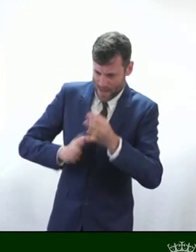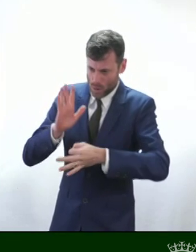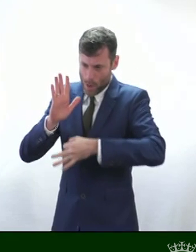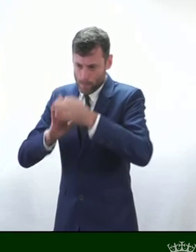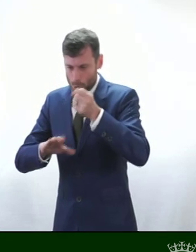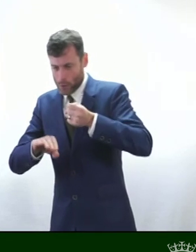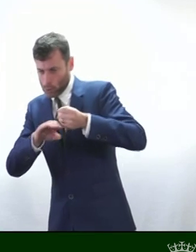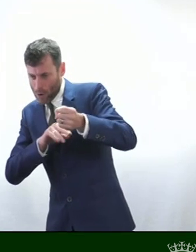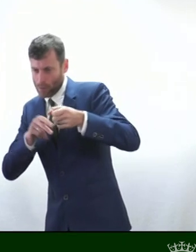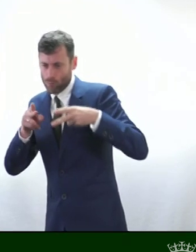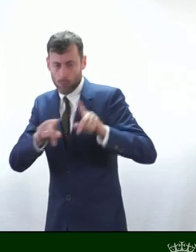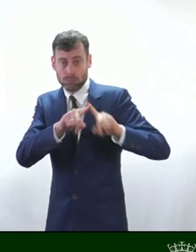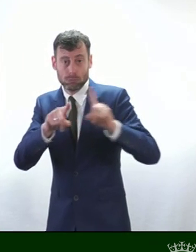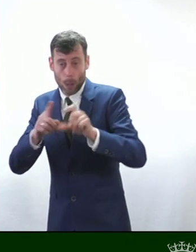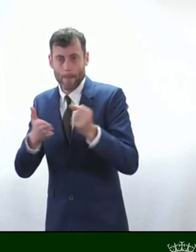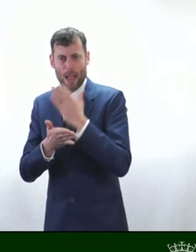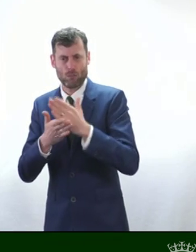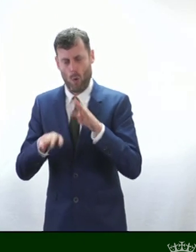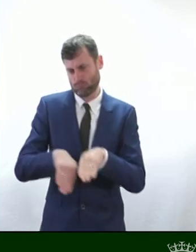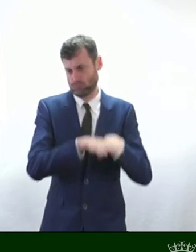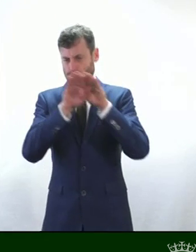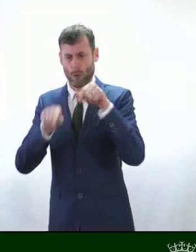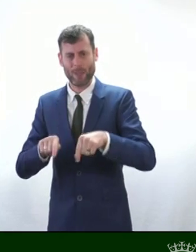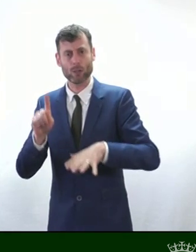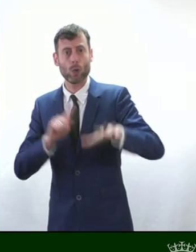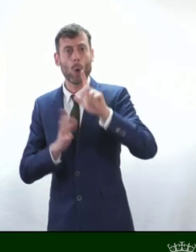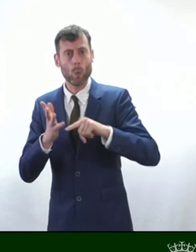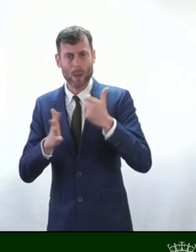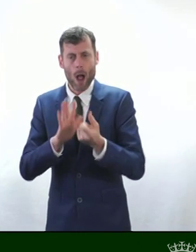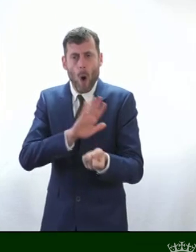We are uniting and levelling up across the whole of the UK.